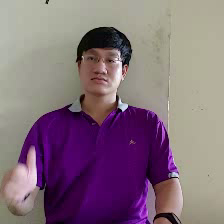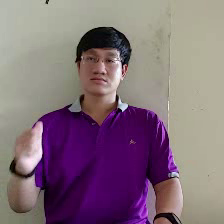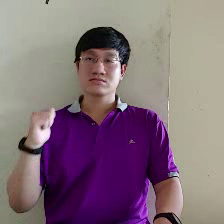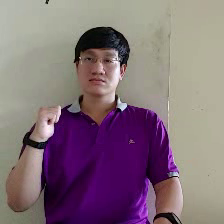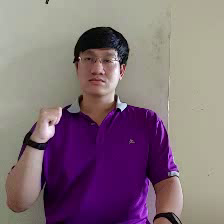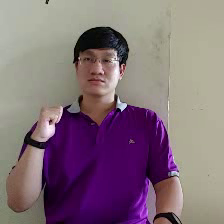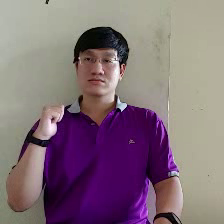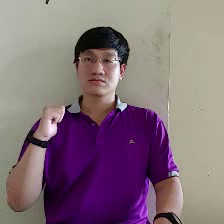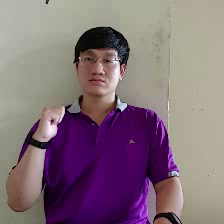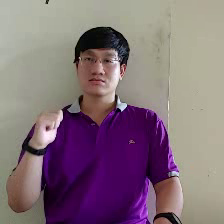Nghỉ ngơi